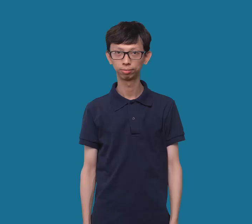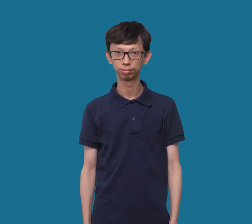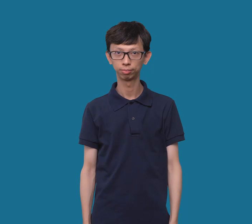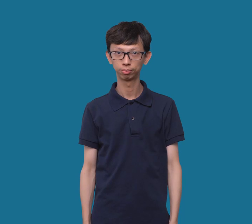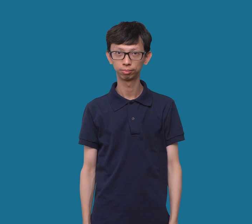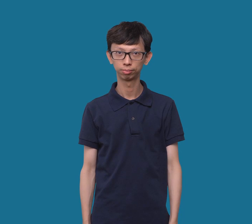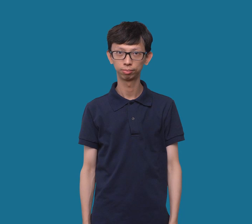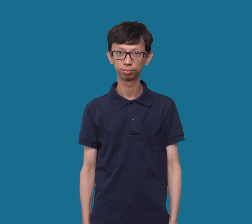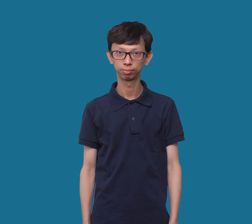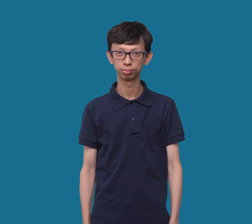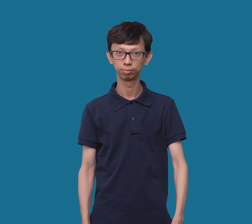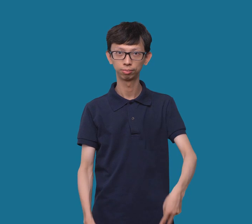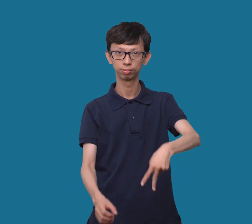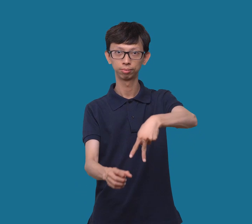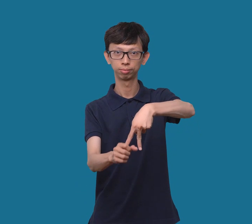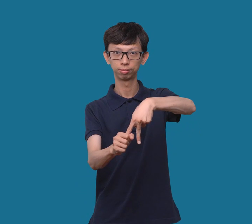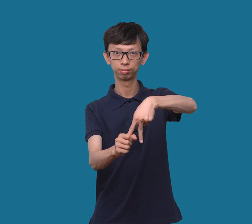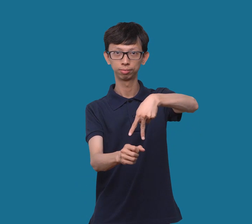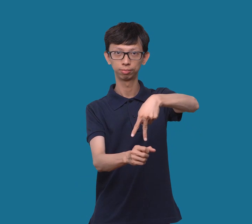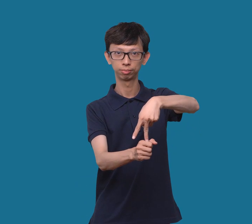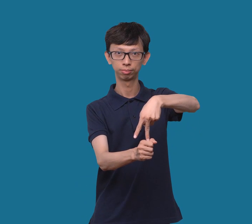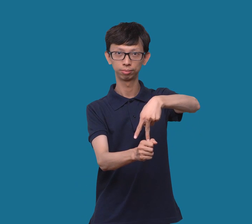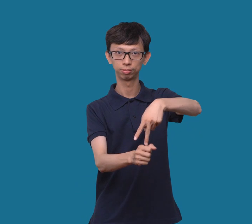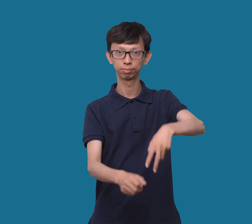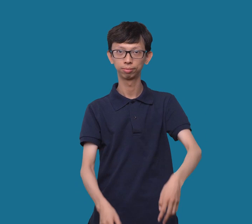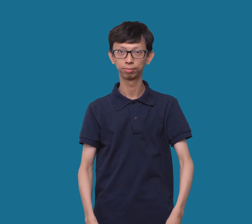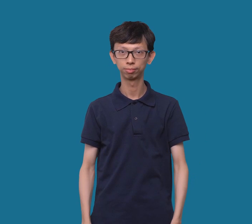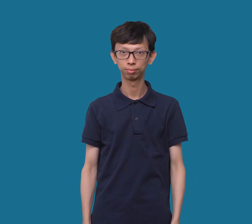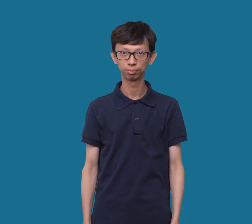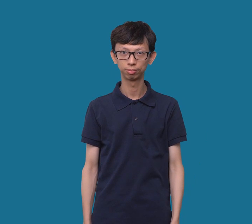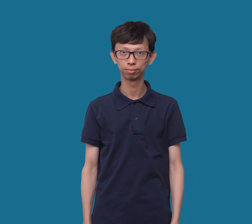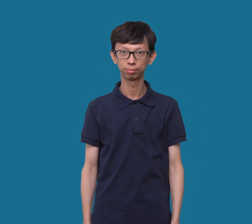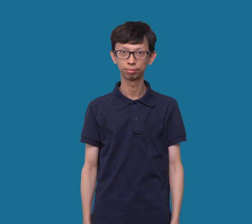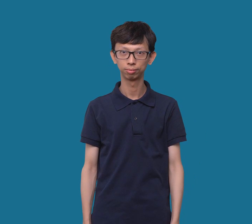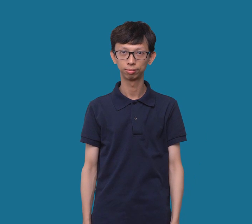ủng